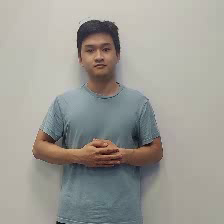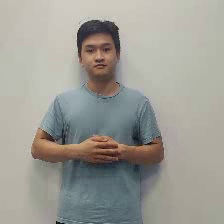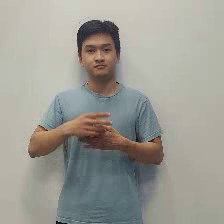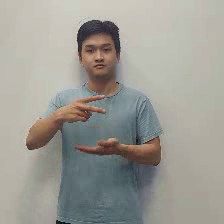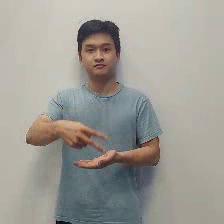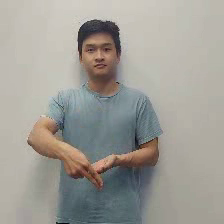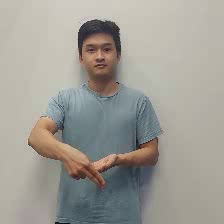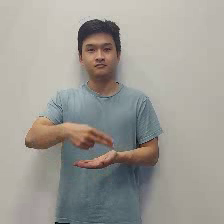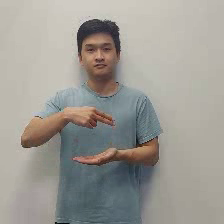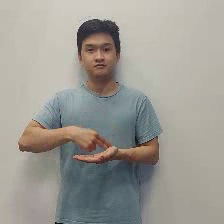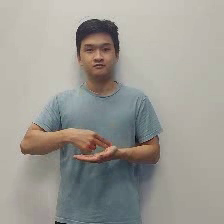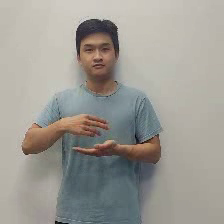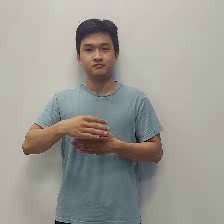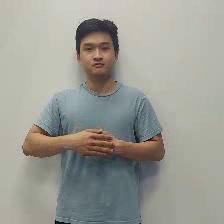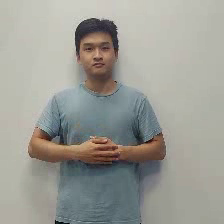Thức ăn